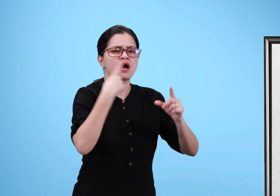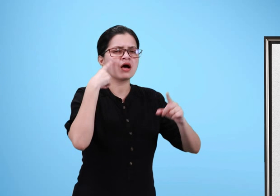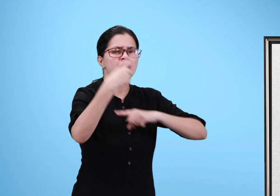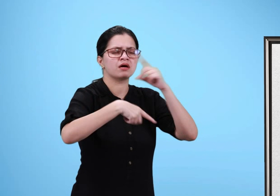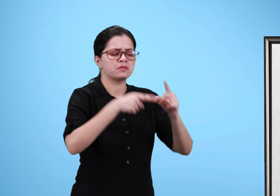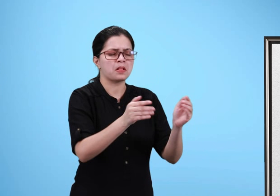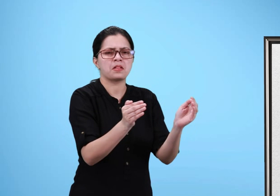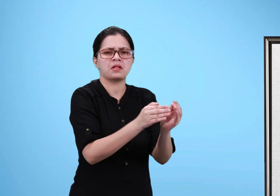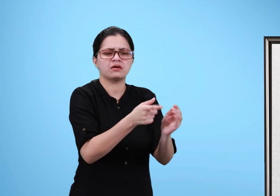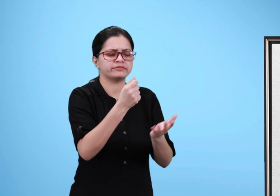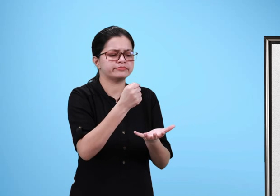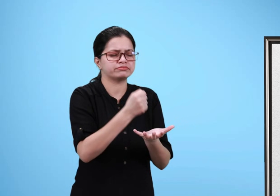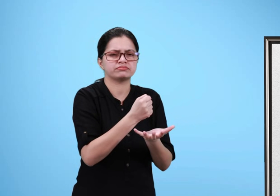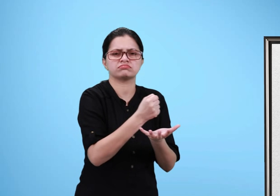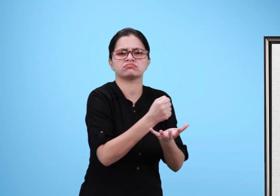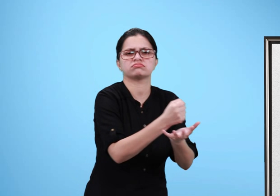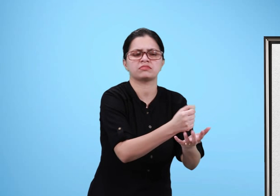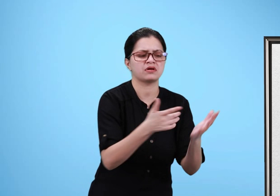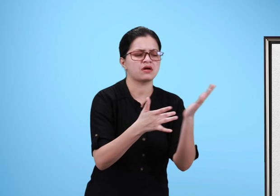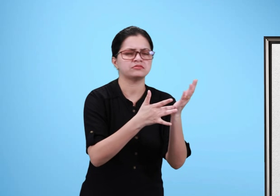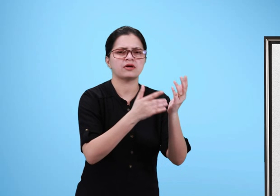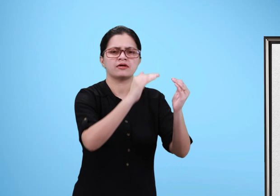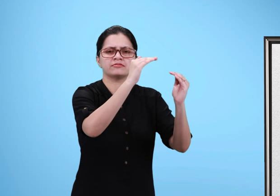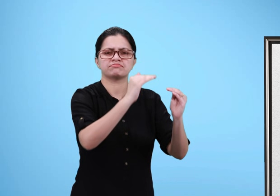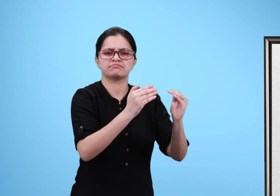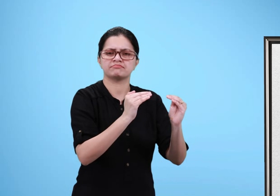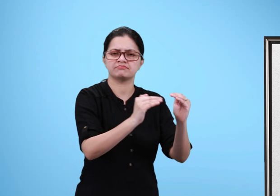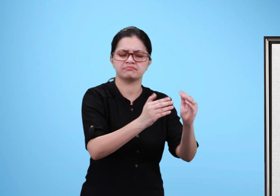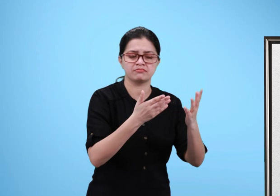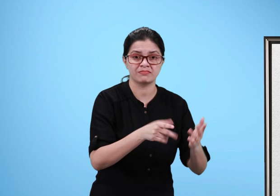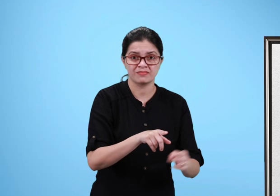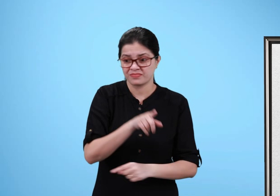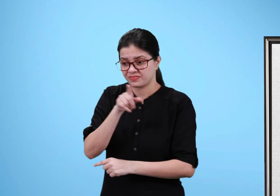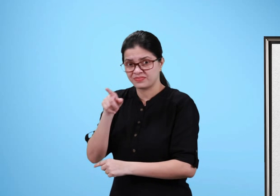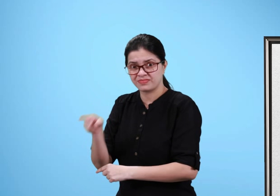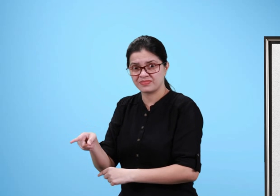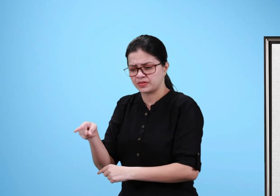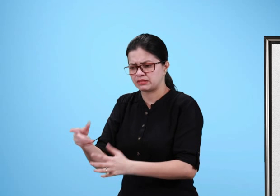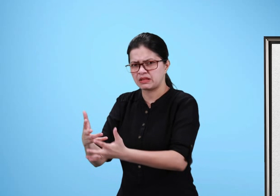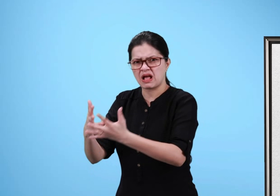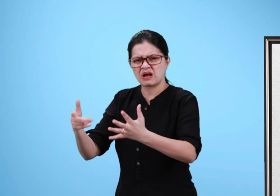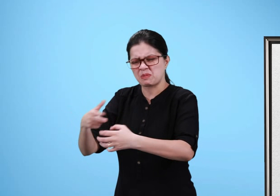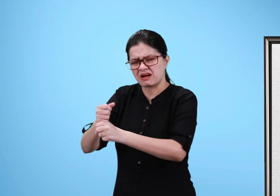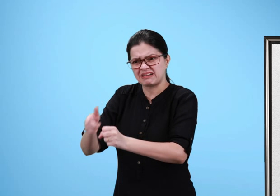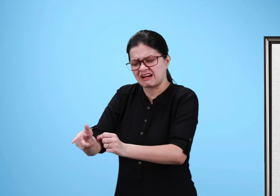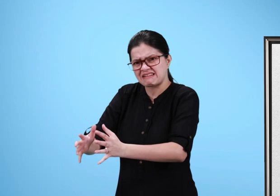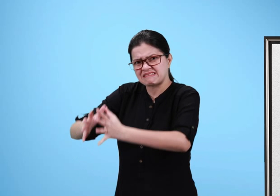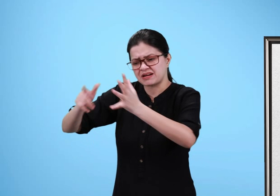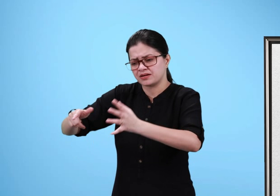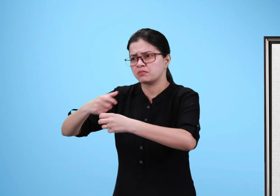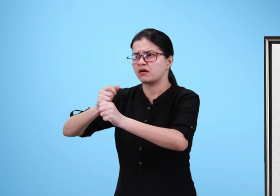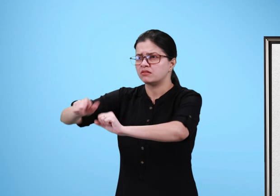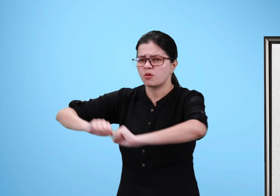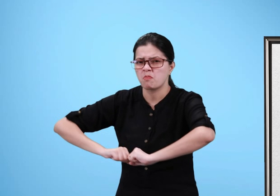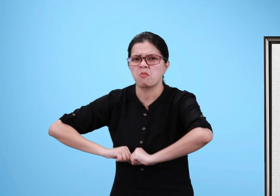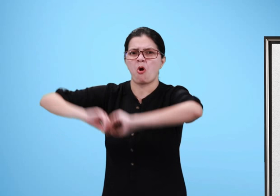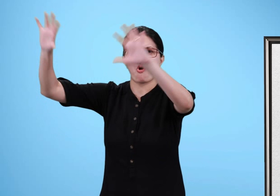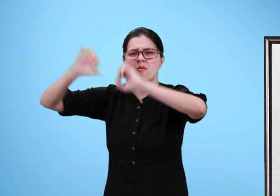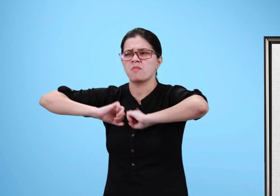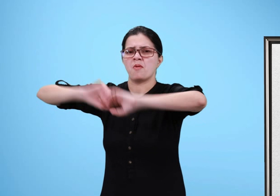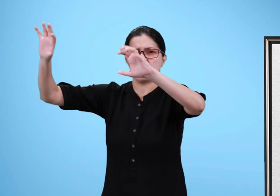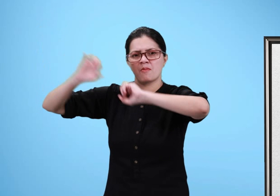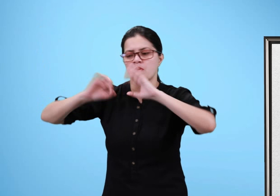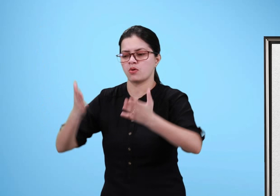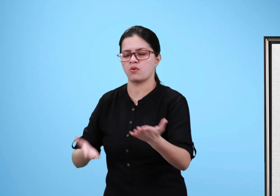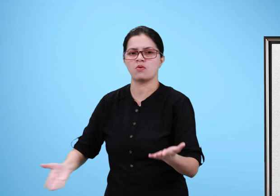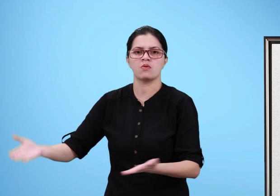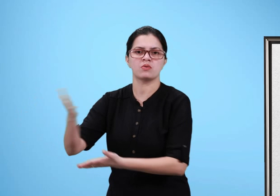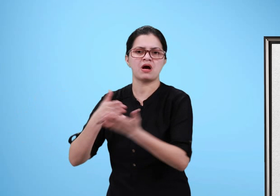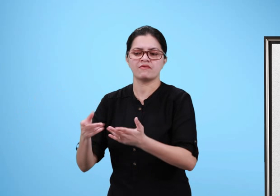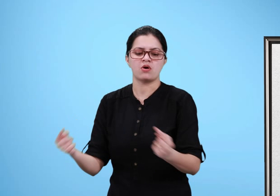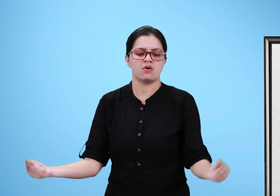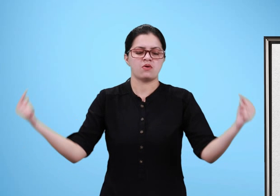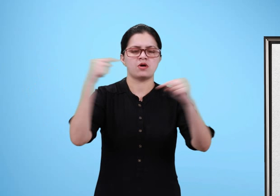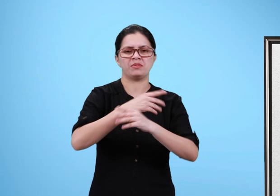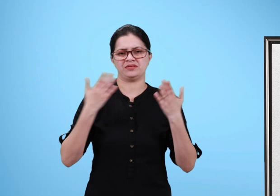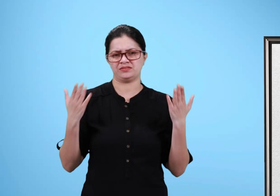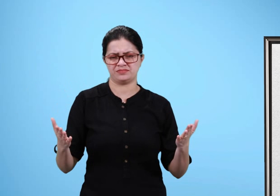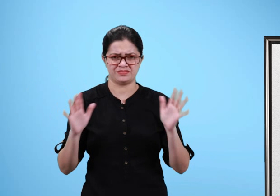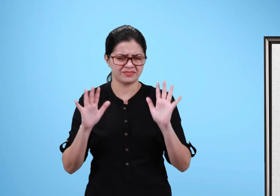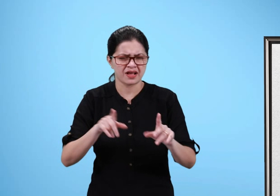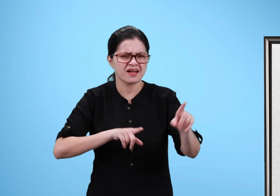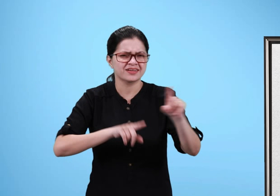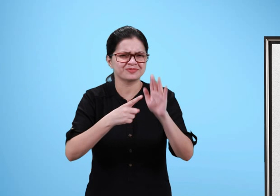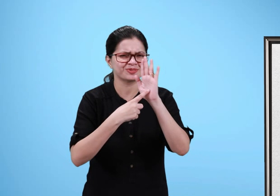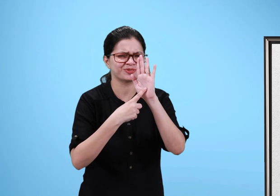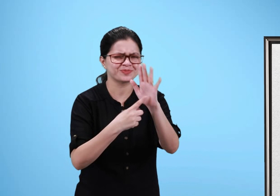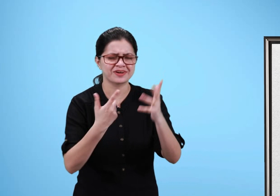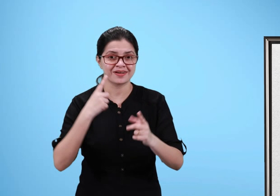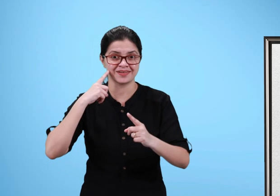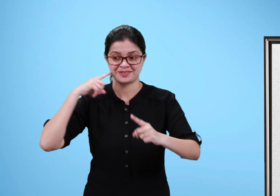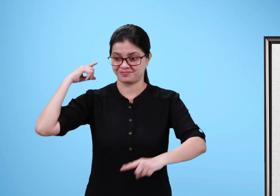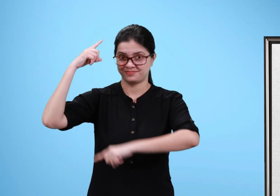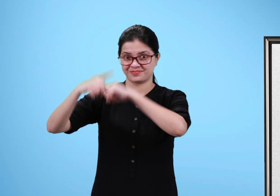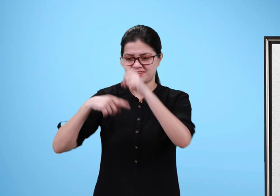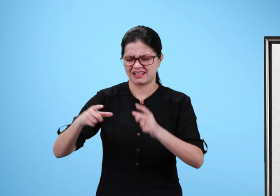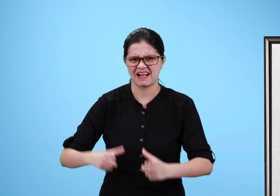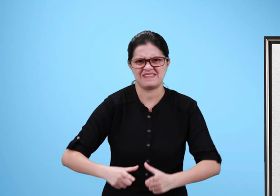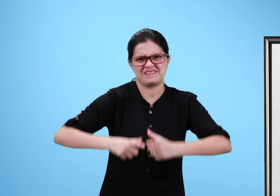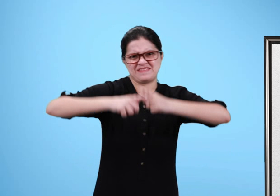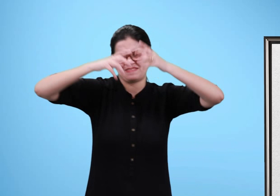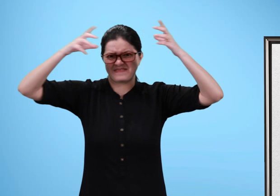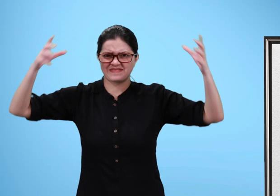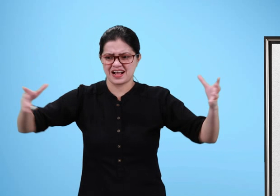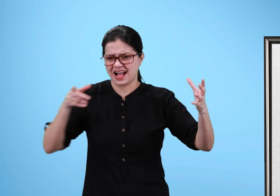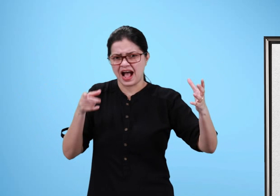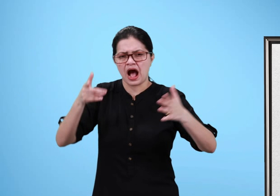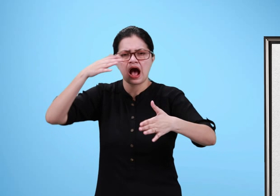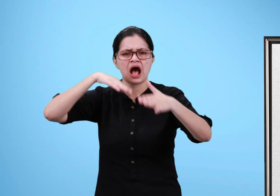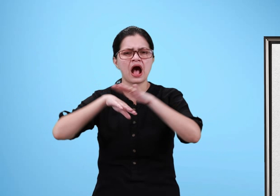Investment of capital is higher and the technology used is superior in large scale industries. For example, production of automobiles and heavy machinery